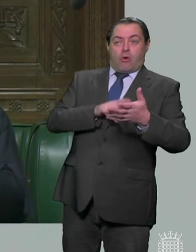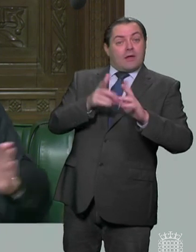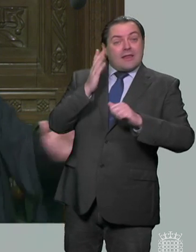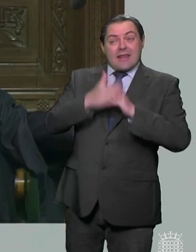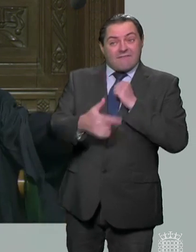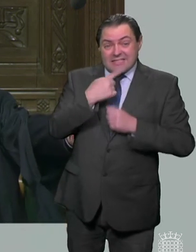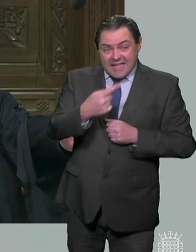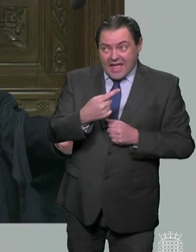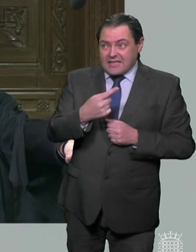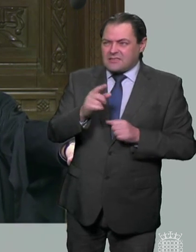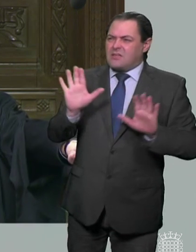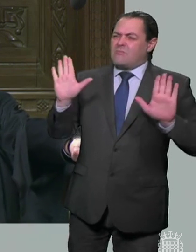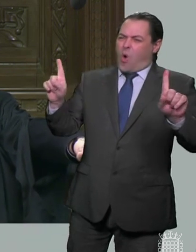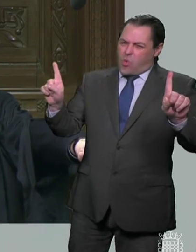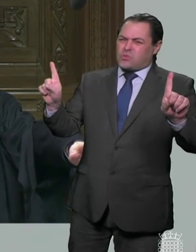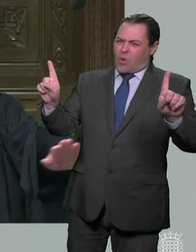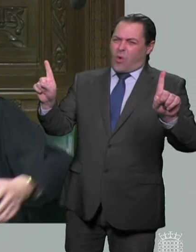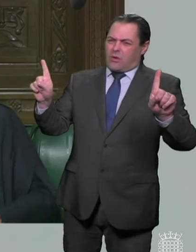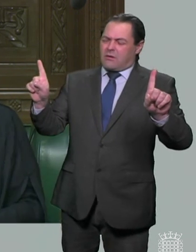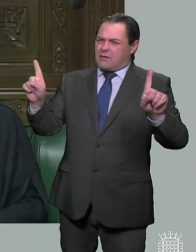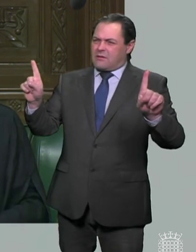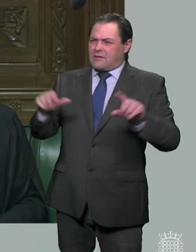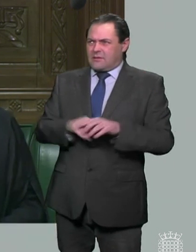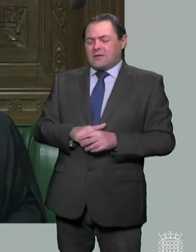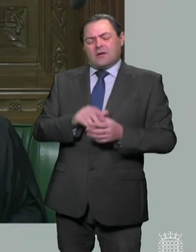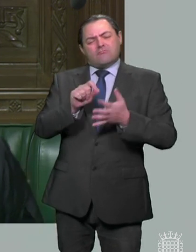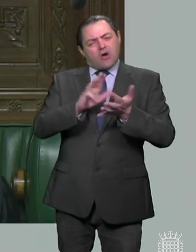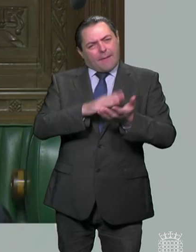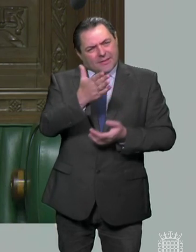Just a moment! I call the Prime Minister.